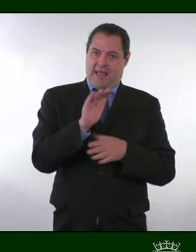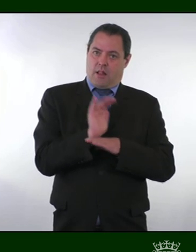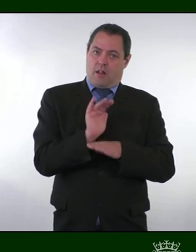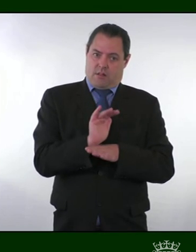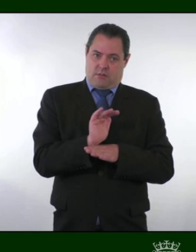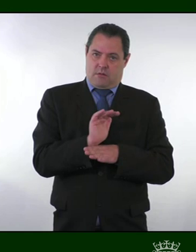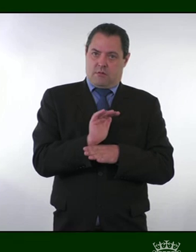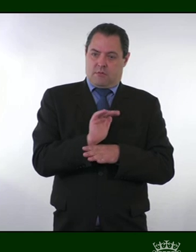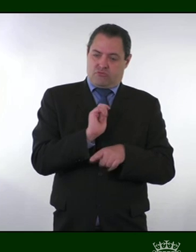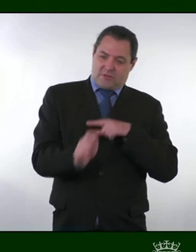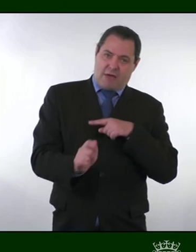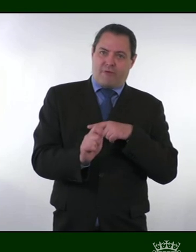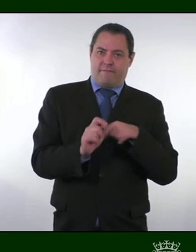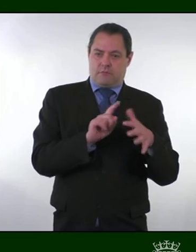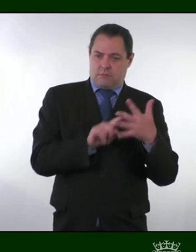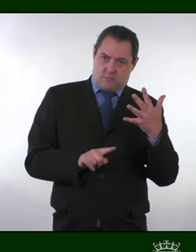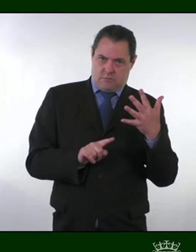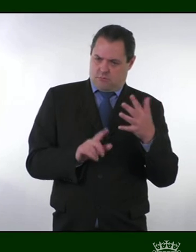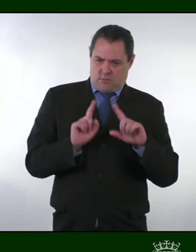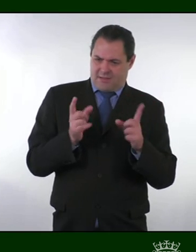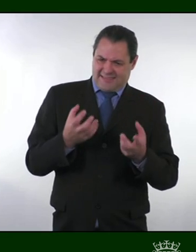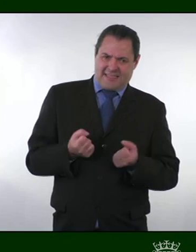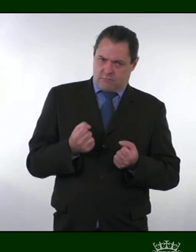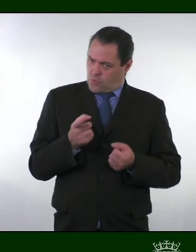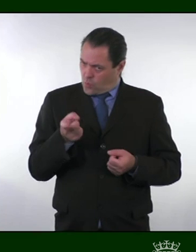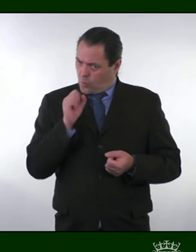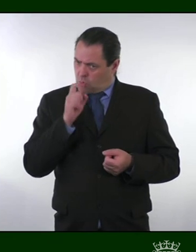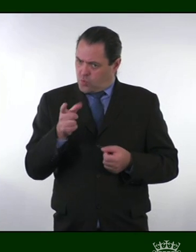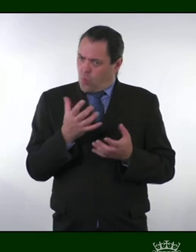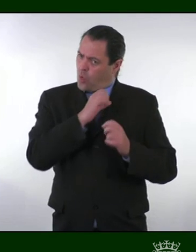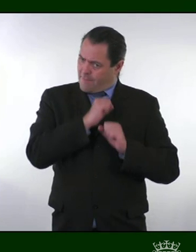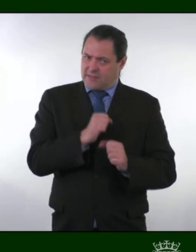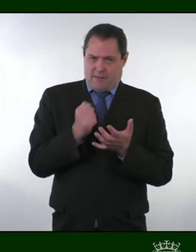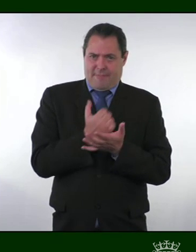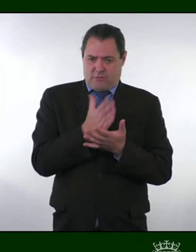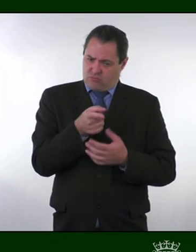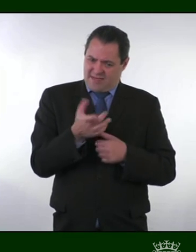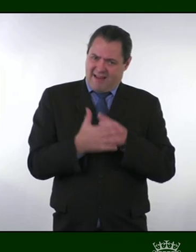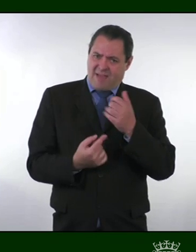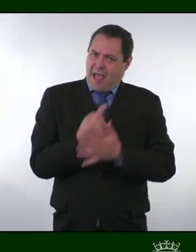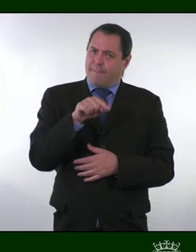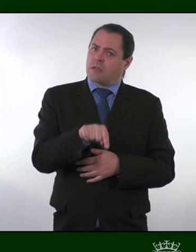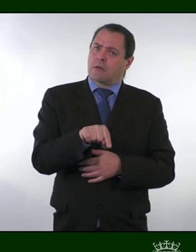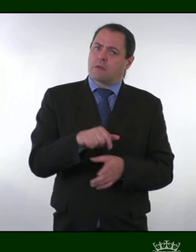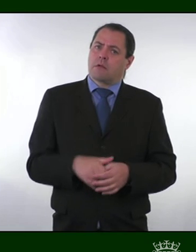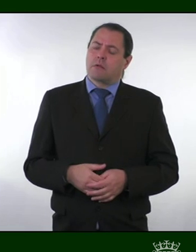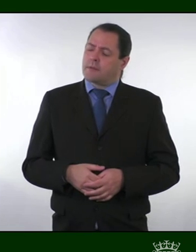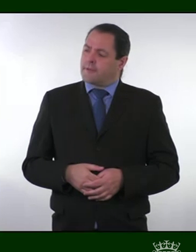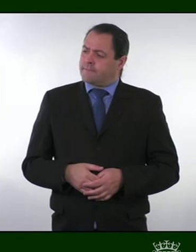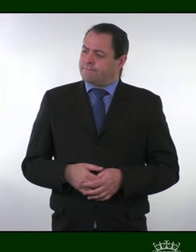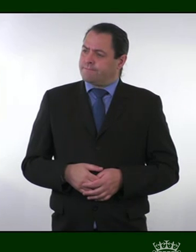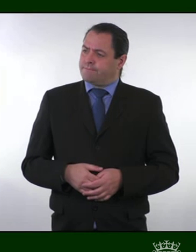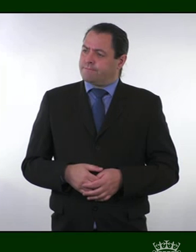That would be quite unacceptable, so will my right honourable Friend commit to do whatever it takes to ensure that it does not happen?